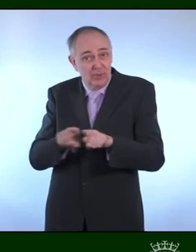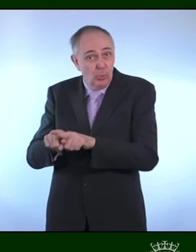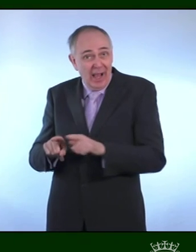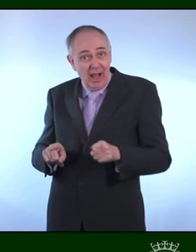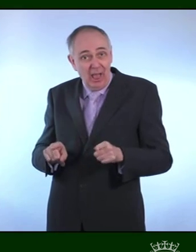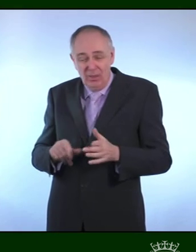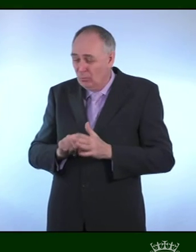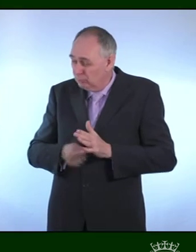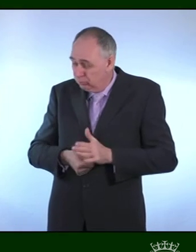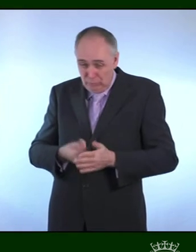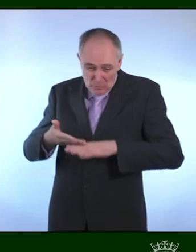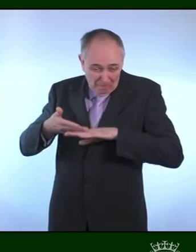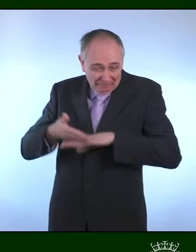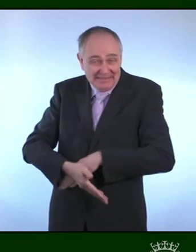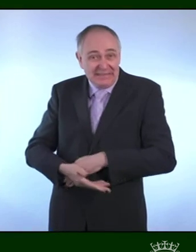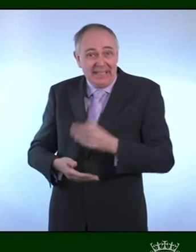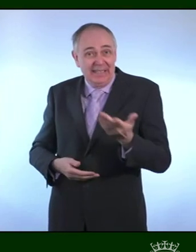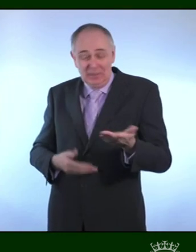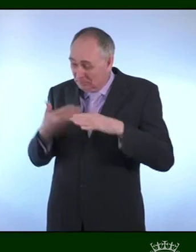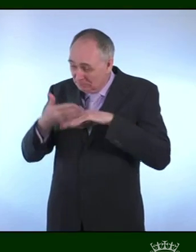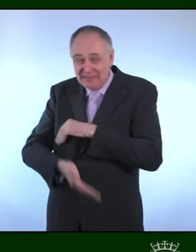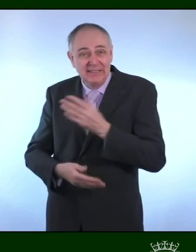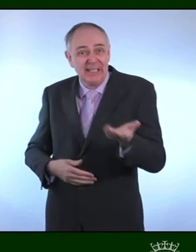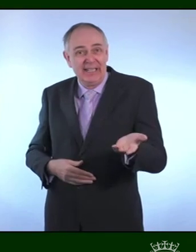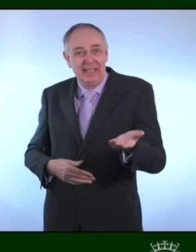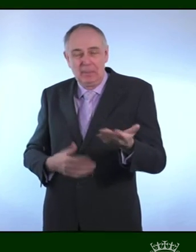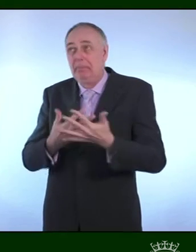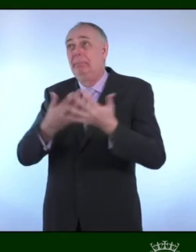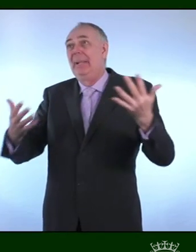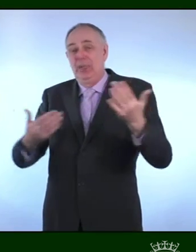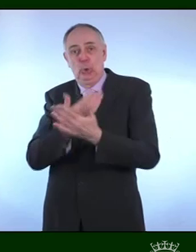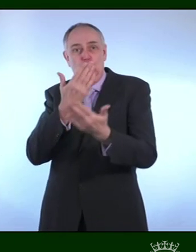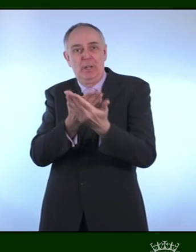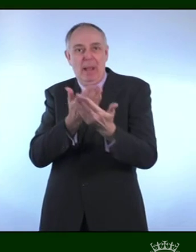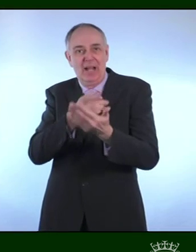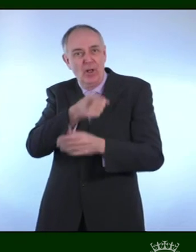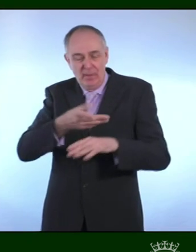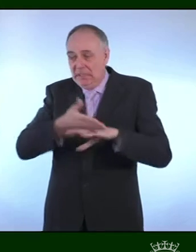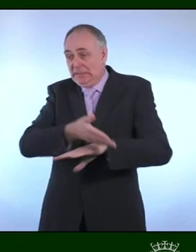They are doing an incredible job. They are facing huge, huge new demands, and they are doing an outstanding job.